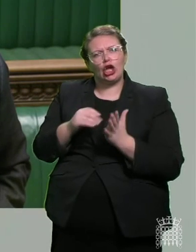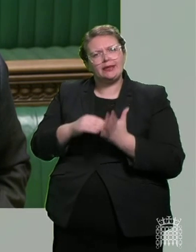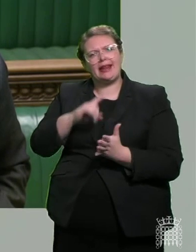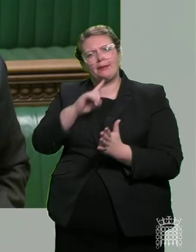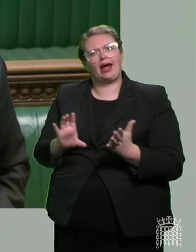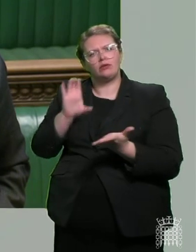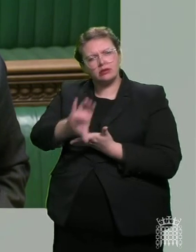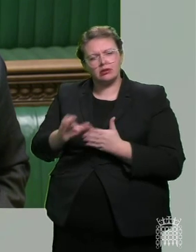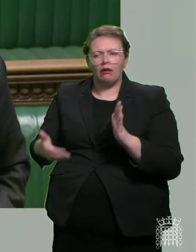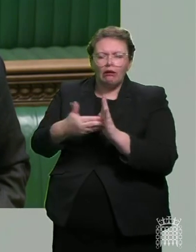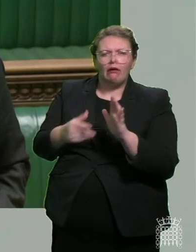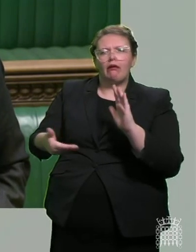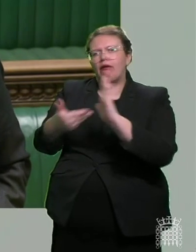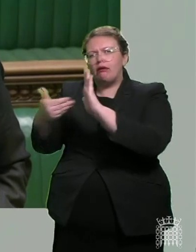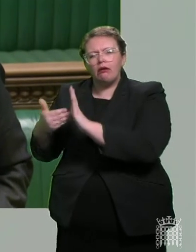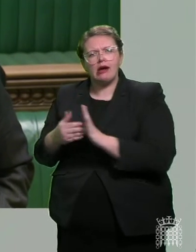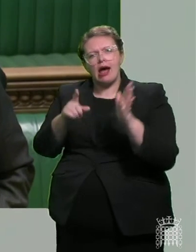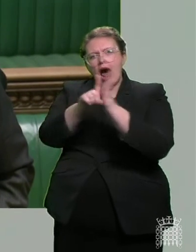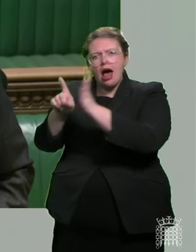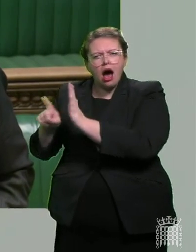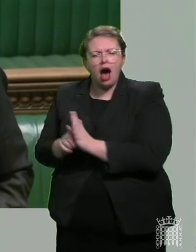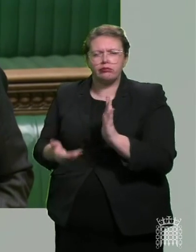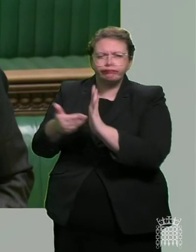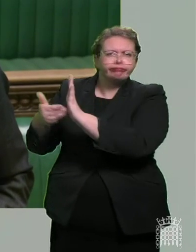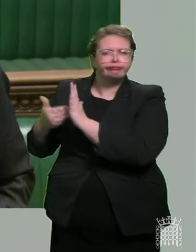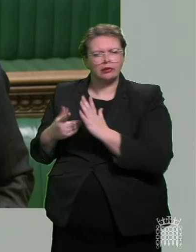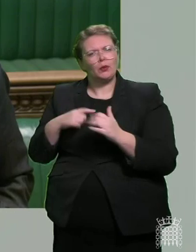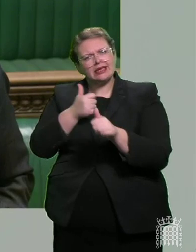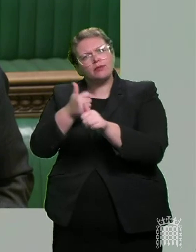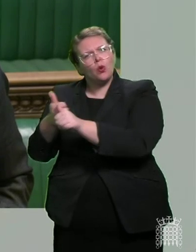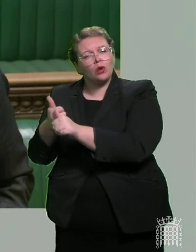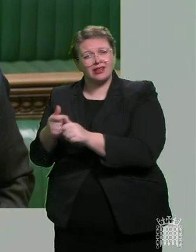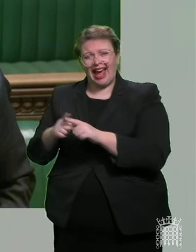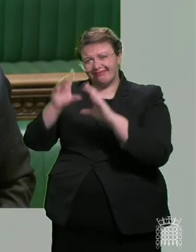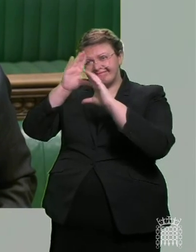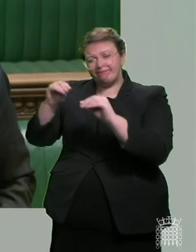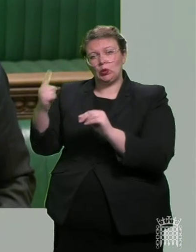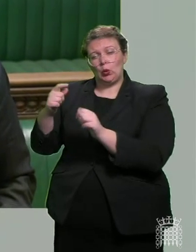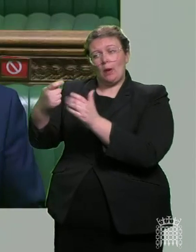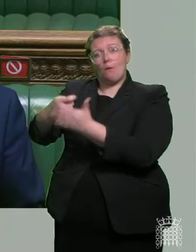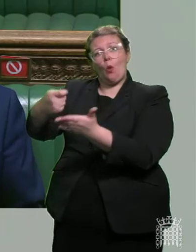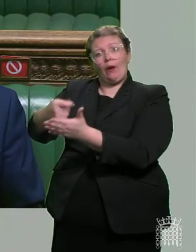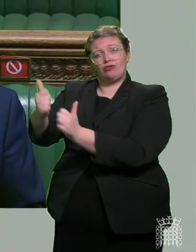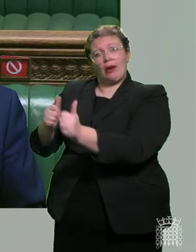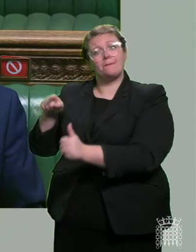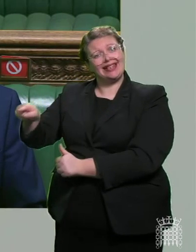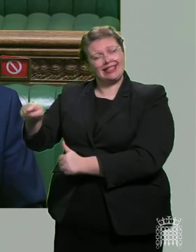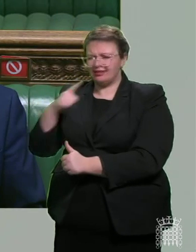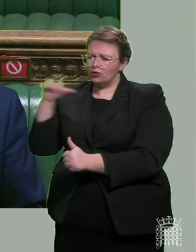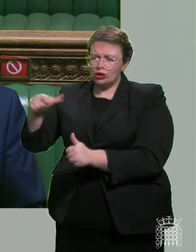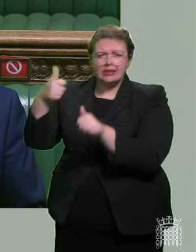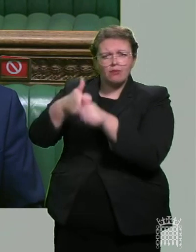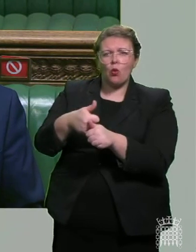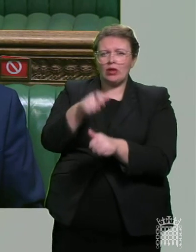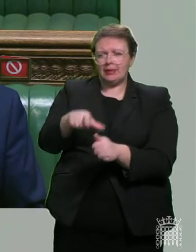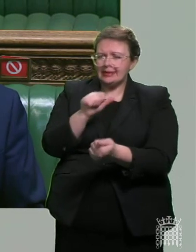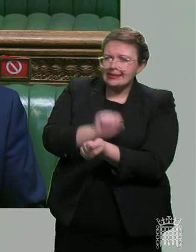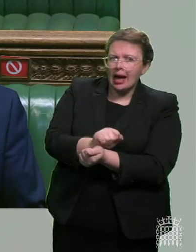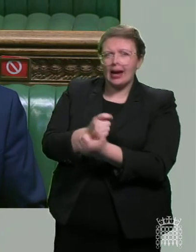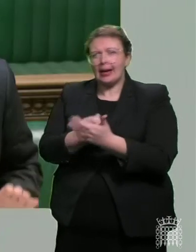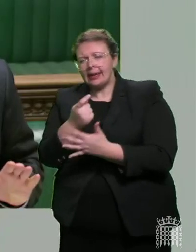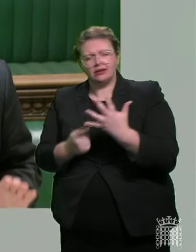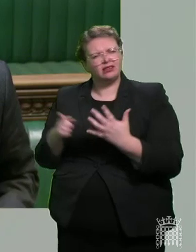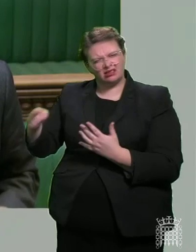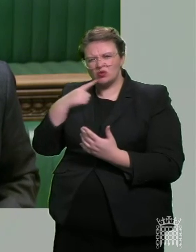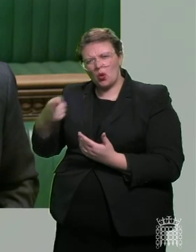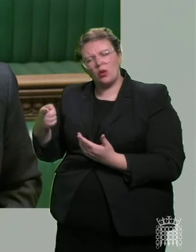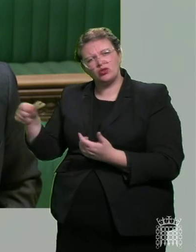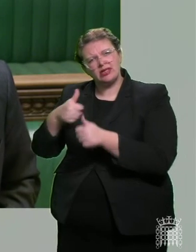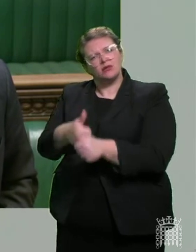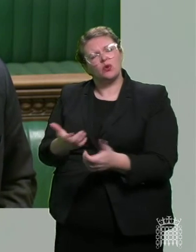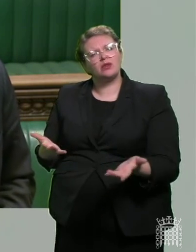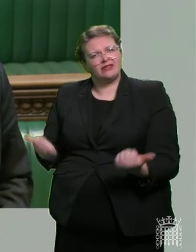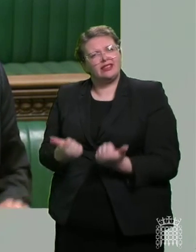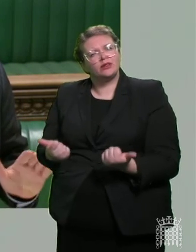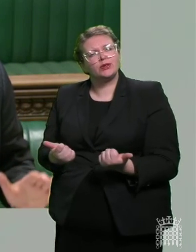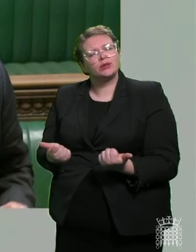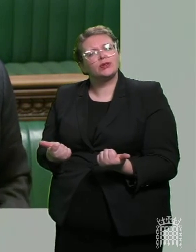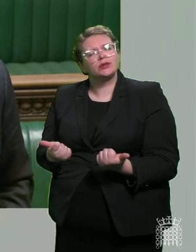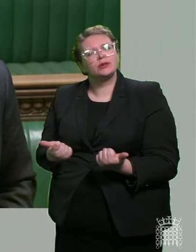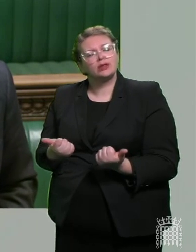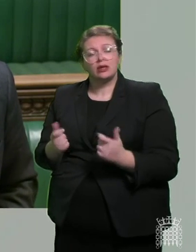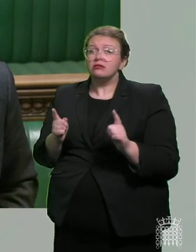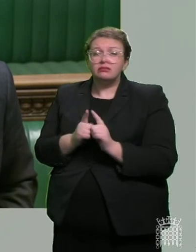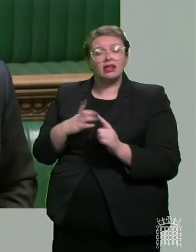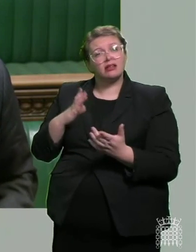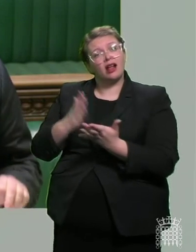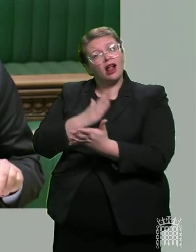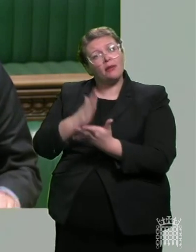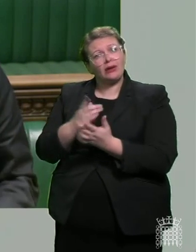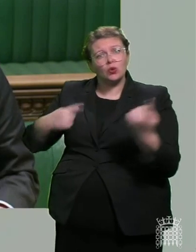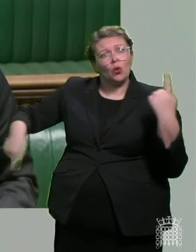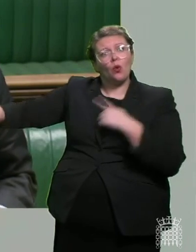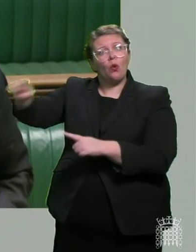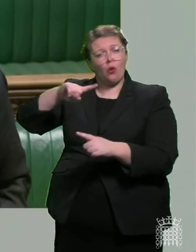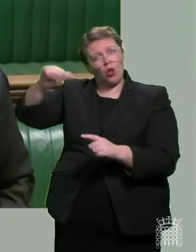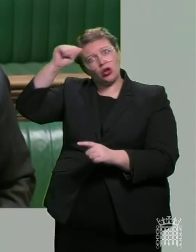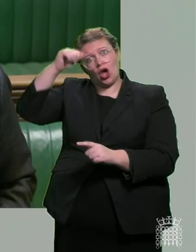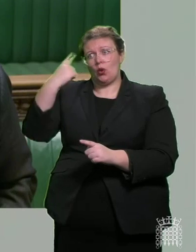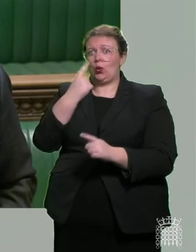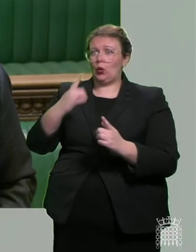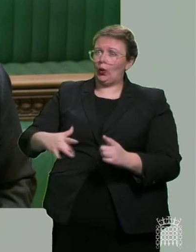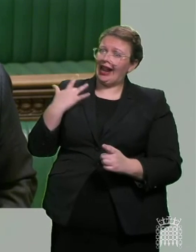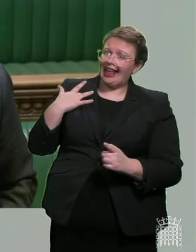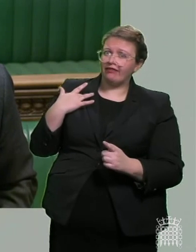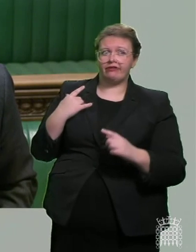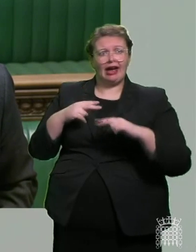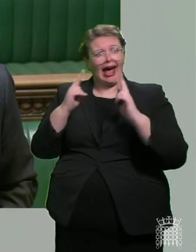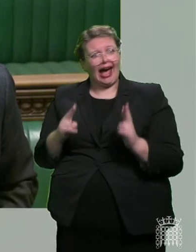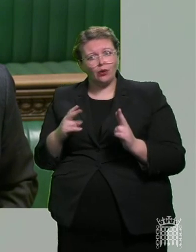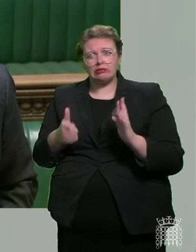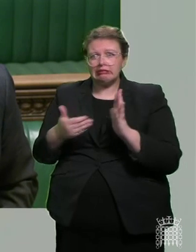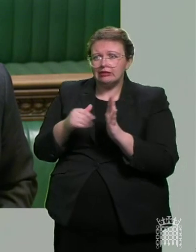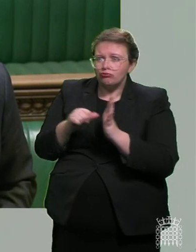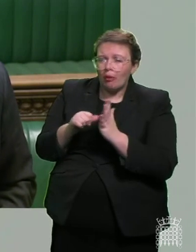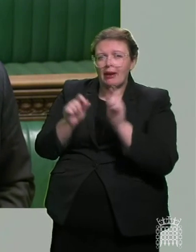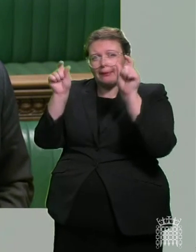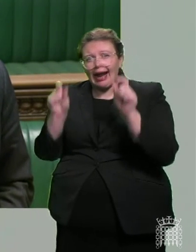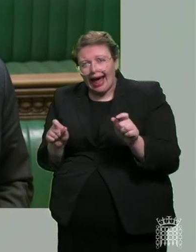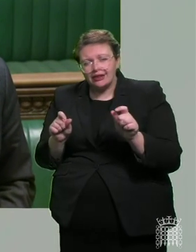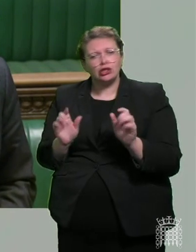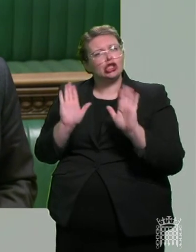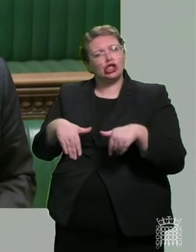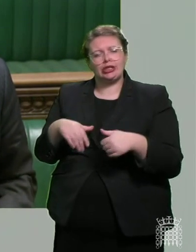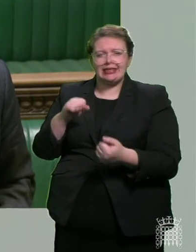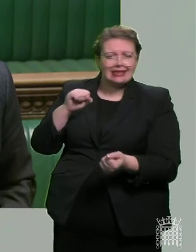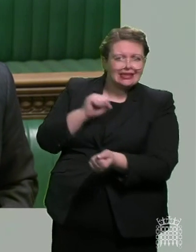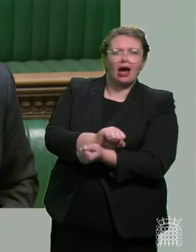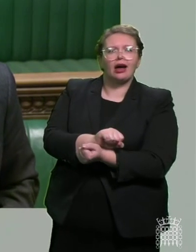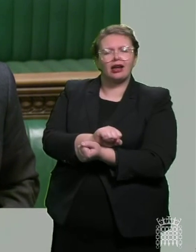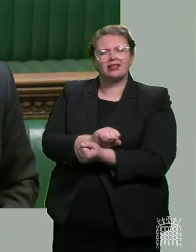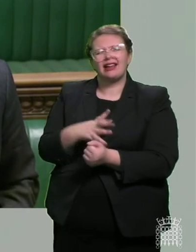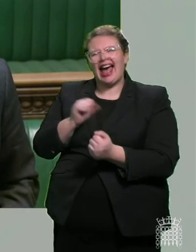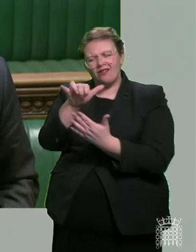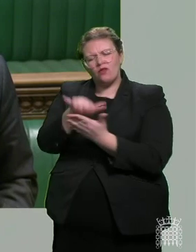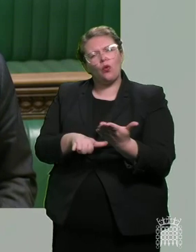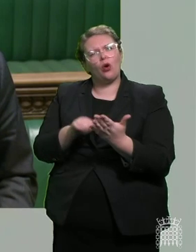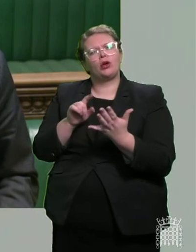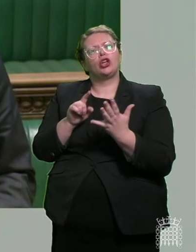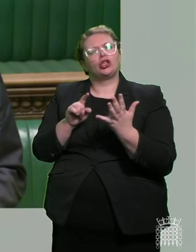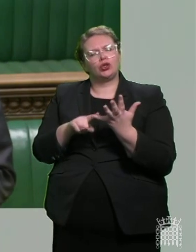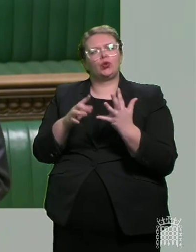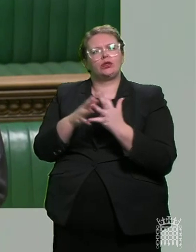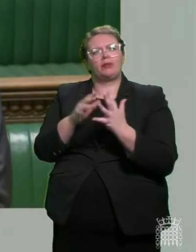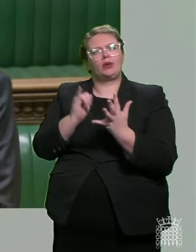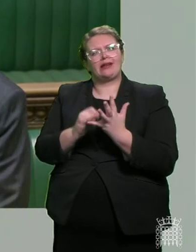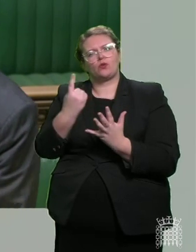We have one of the toughest regimes in the world. When the right honourable and learned Gentleman calls for a complete closure of borders, or suggests that that might be an option, he should be aware that 75% of our medicines come into this country from the European continent, as does 45% of our food, and 250,000 businesses in this country rely on imports.